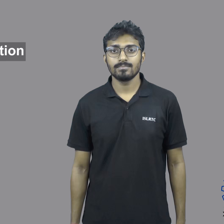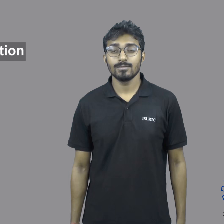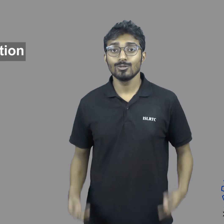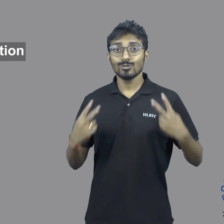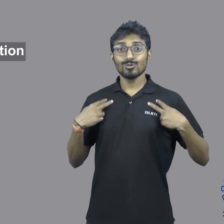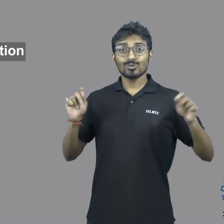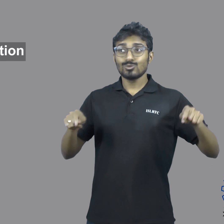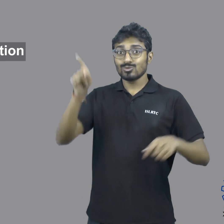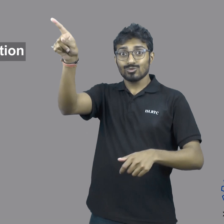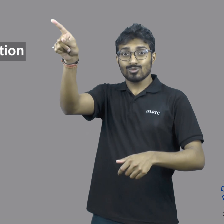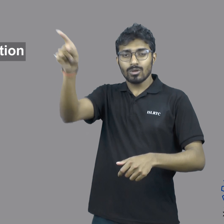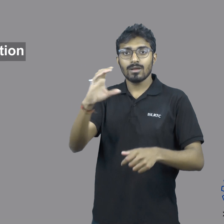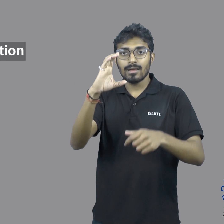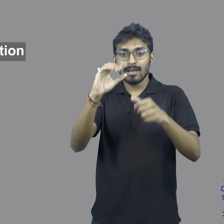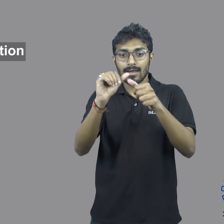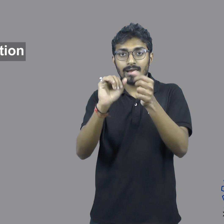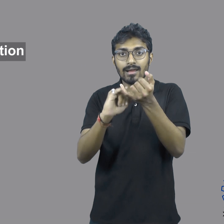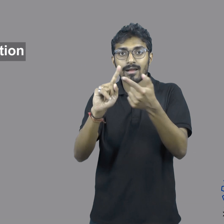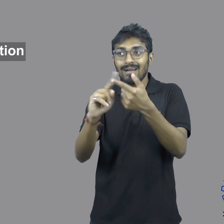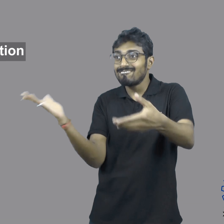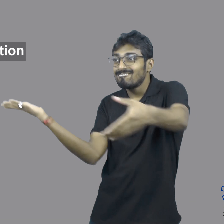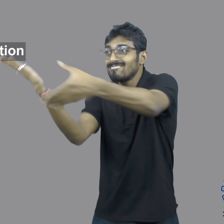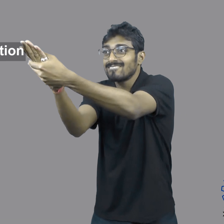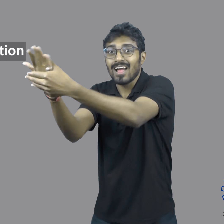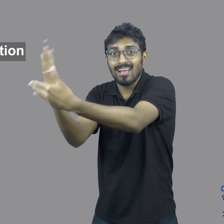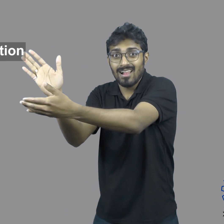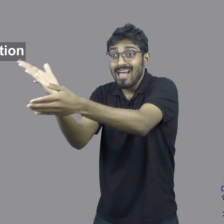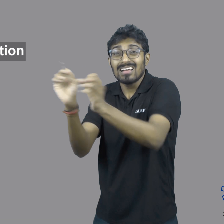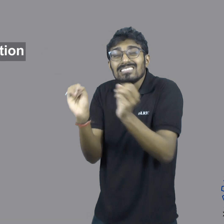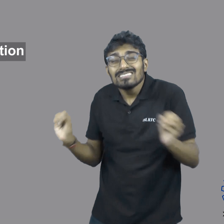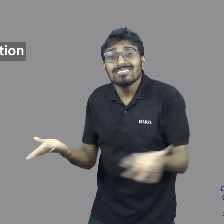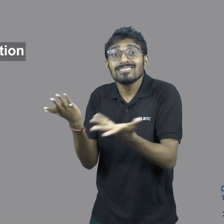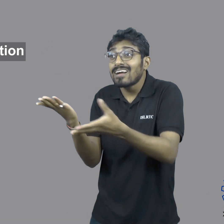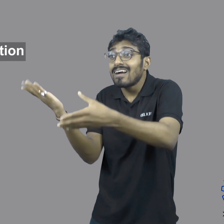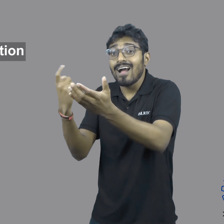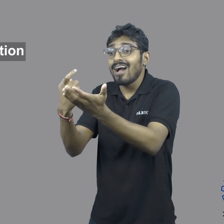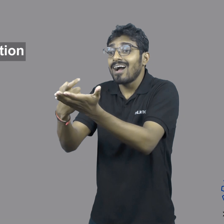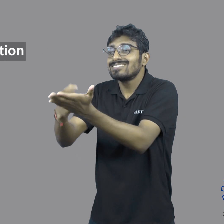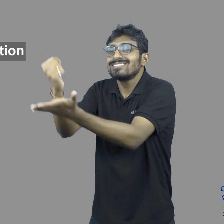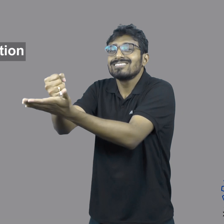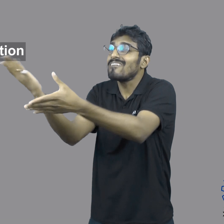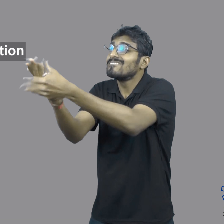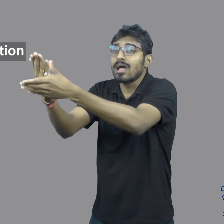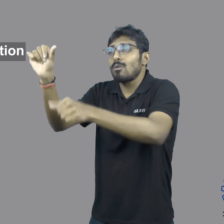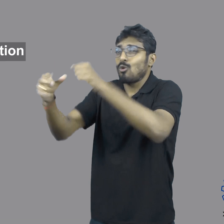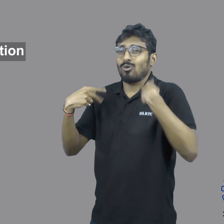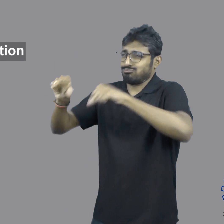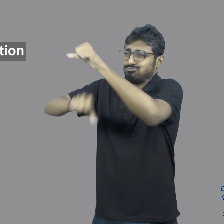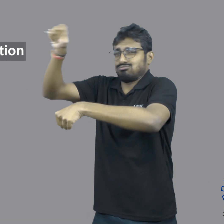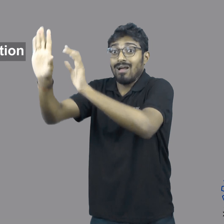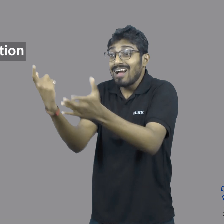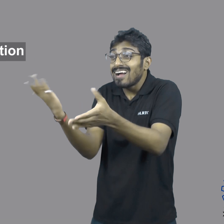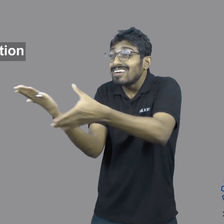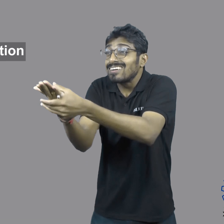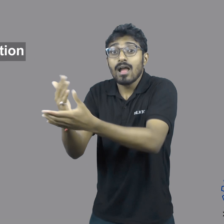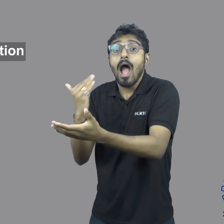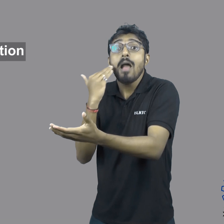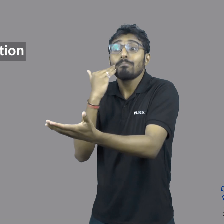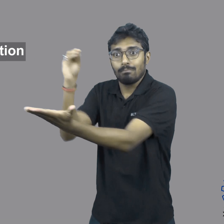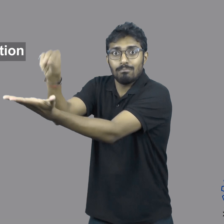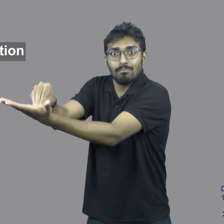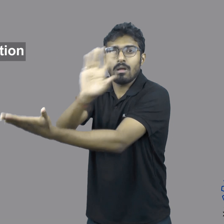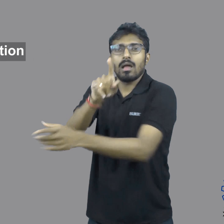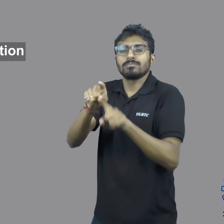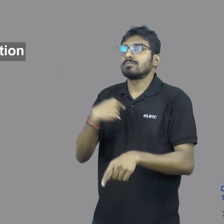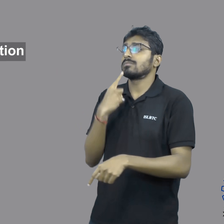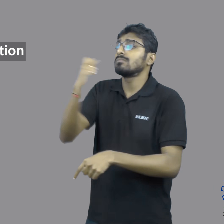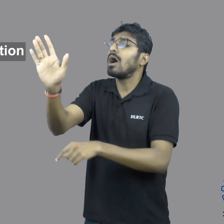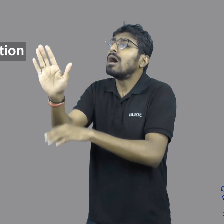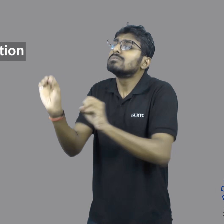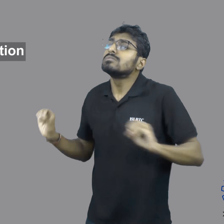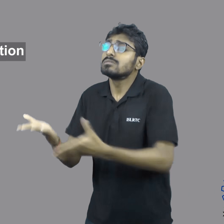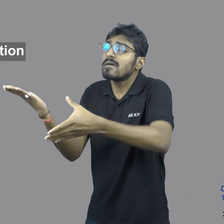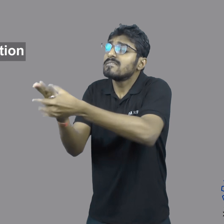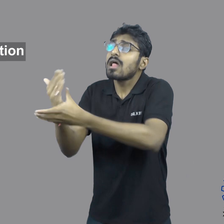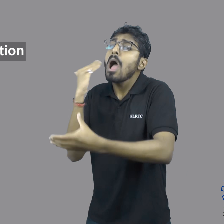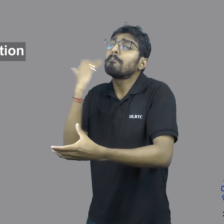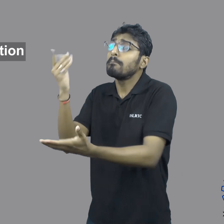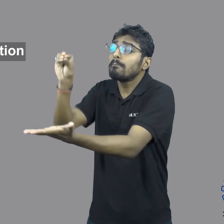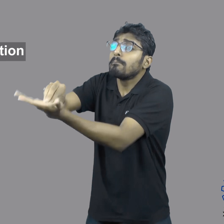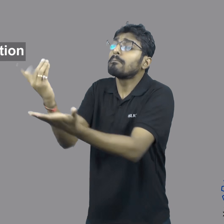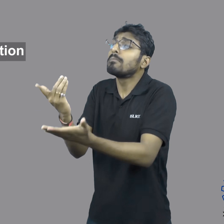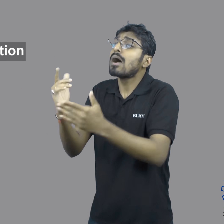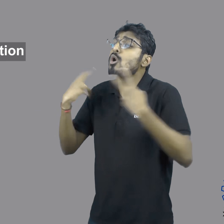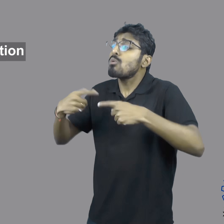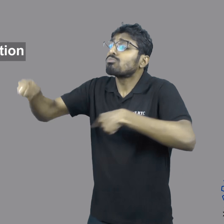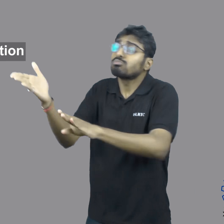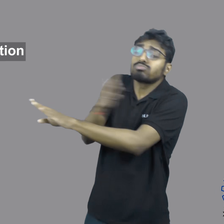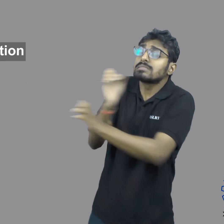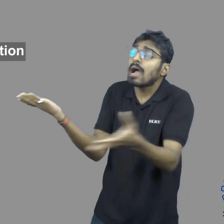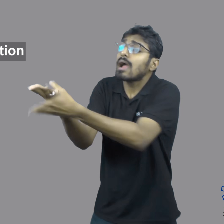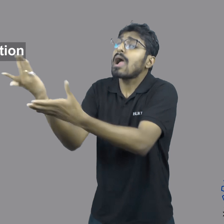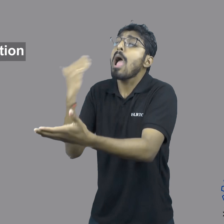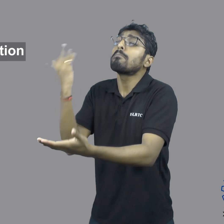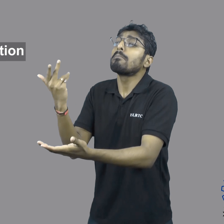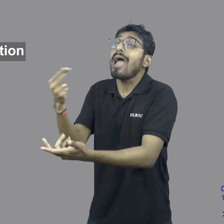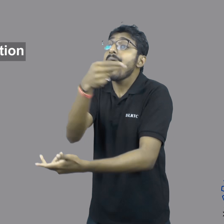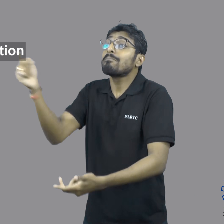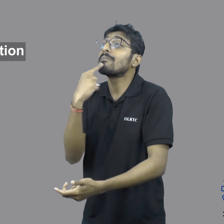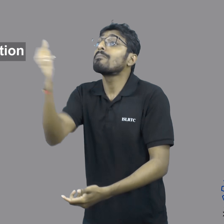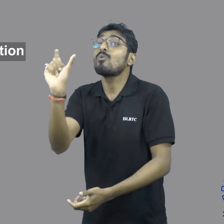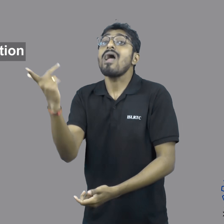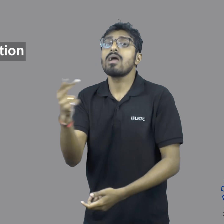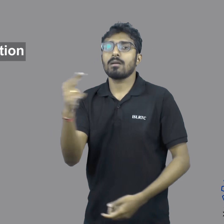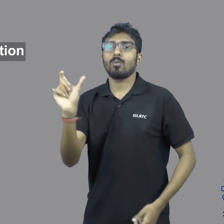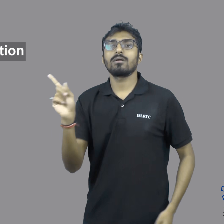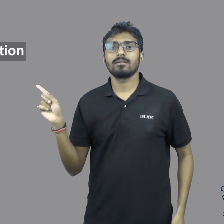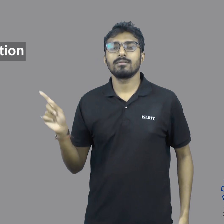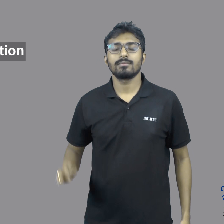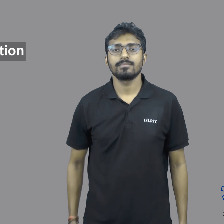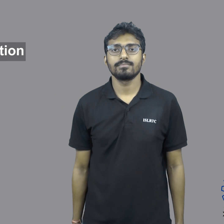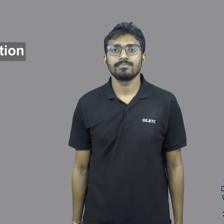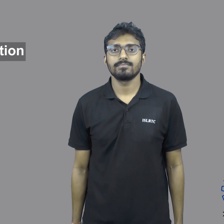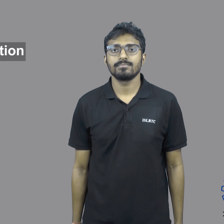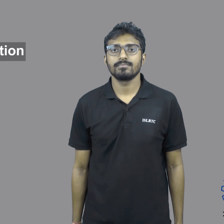Date of Institution